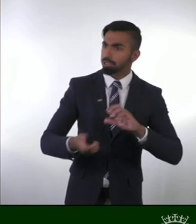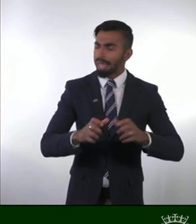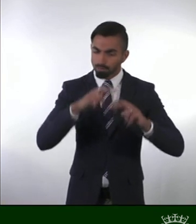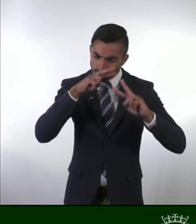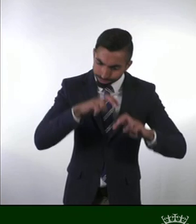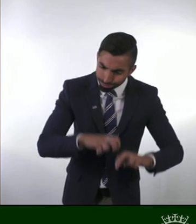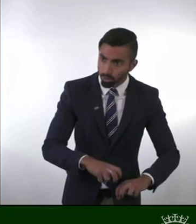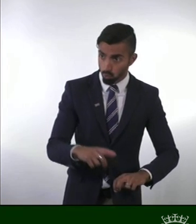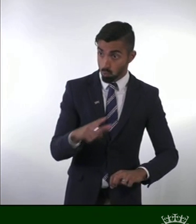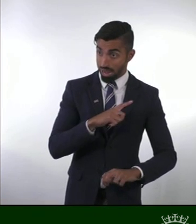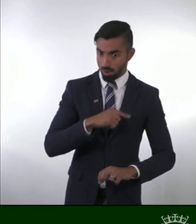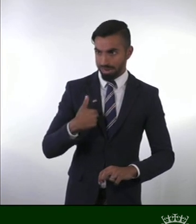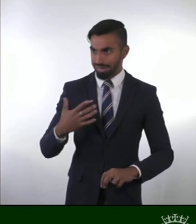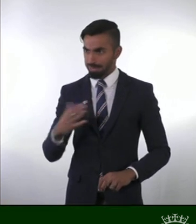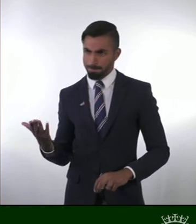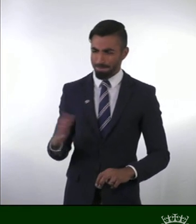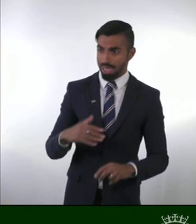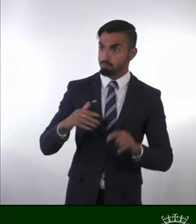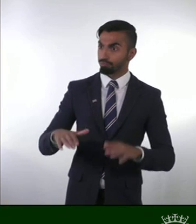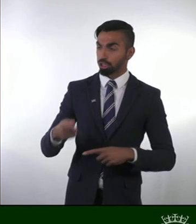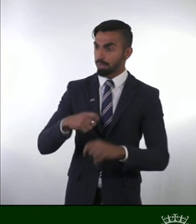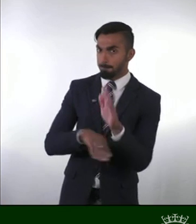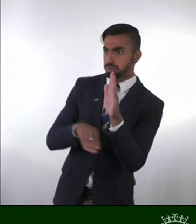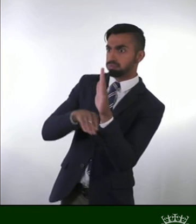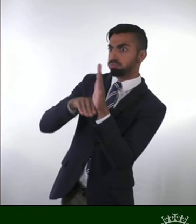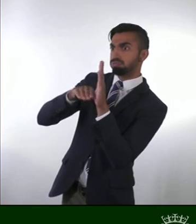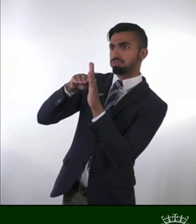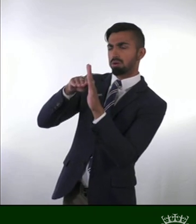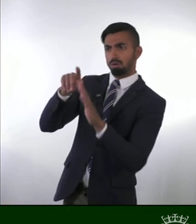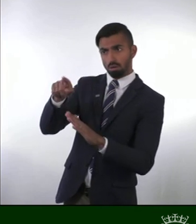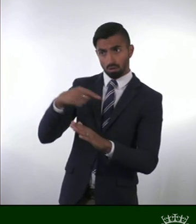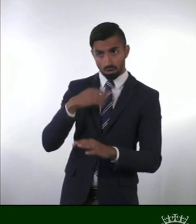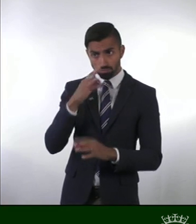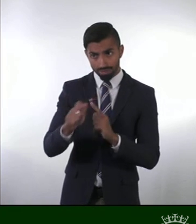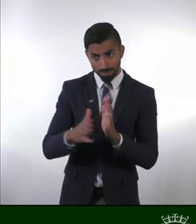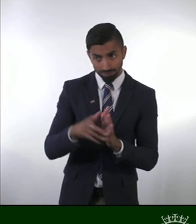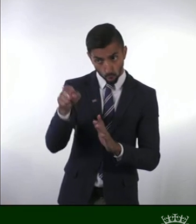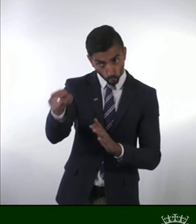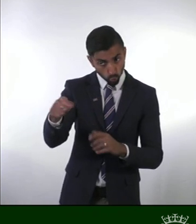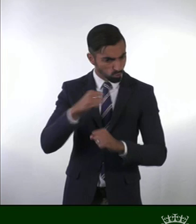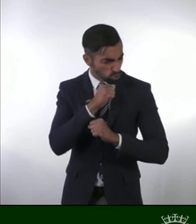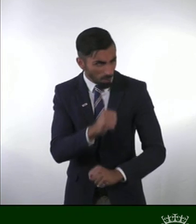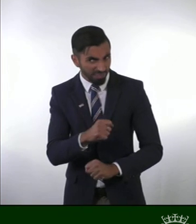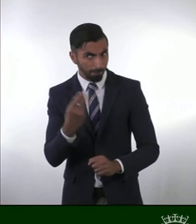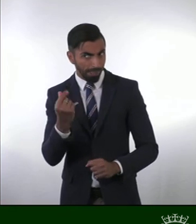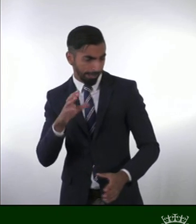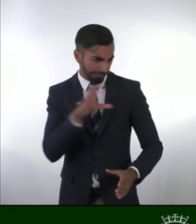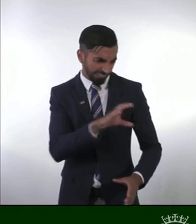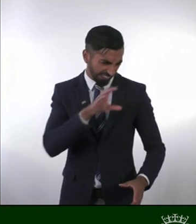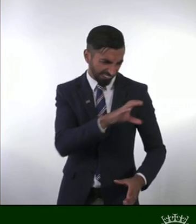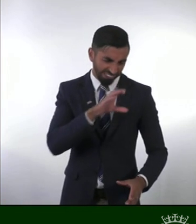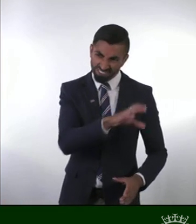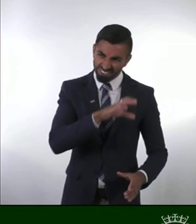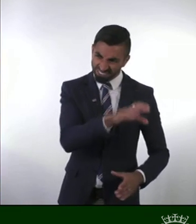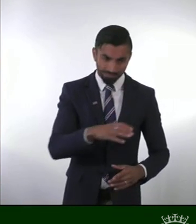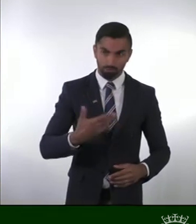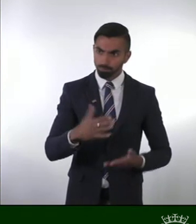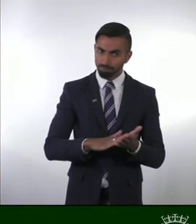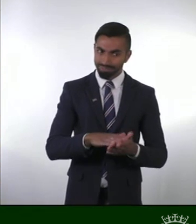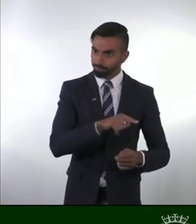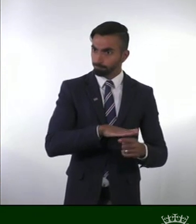Will my right honourable Friend commit to protecting its funding and its independence, so that there are no obstacles to delivering transformational breakthroughs from clean energy to new vaccines?